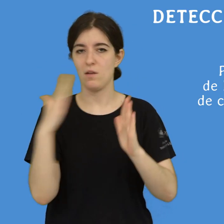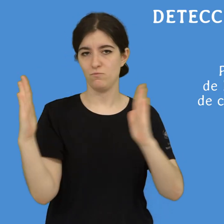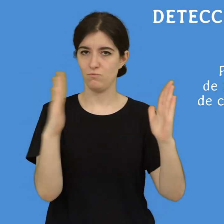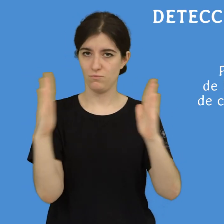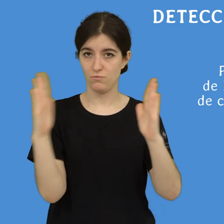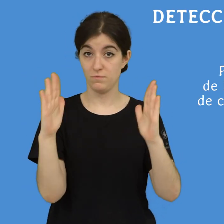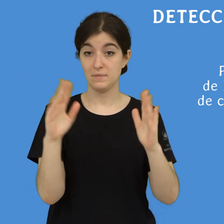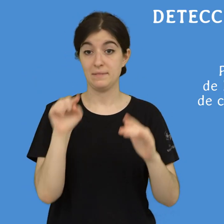época